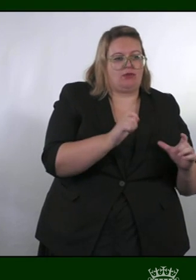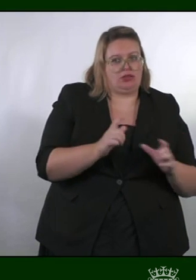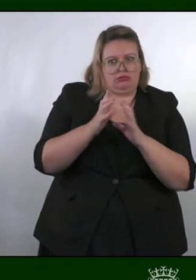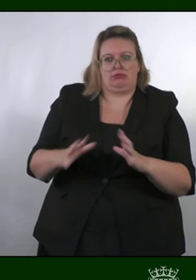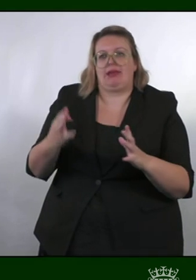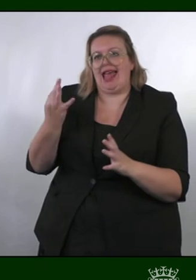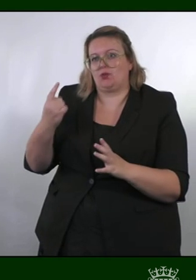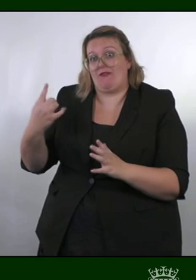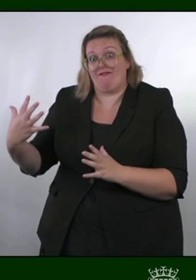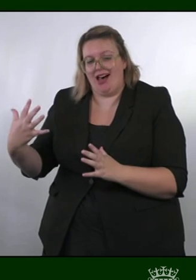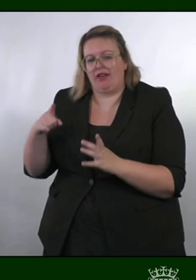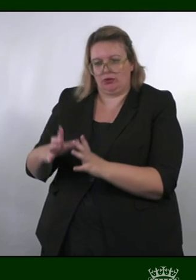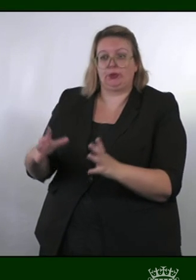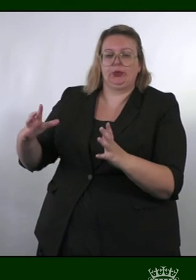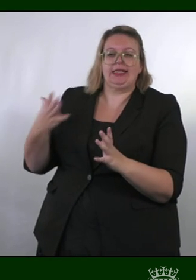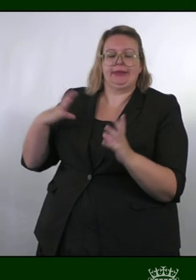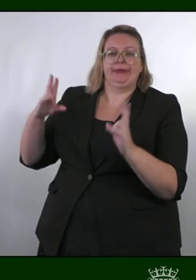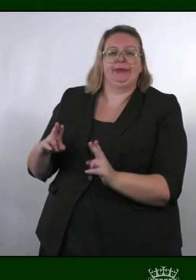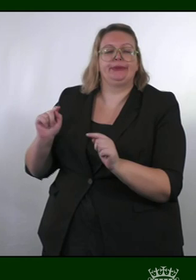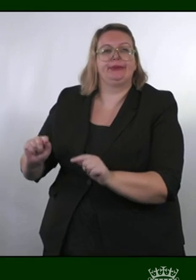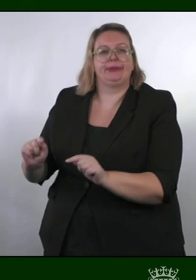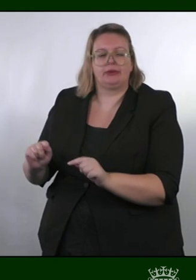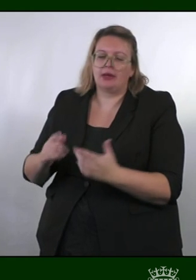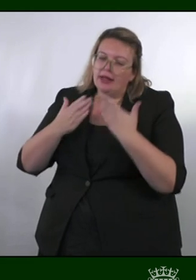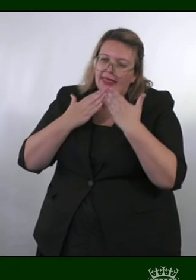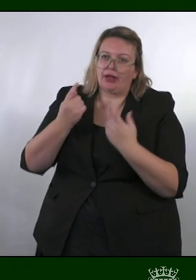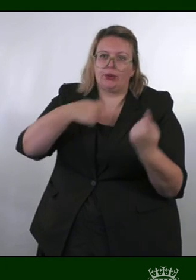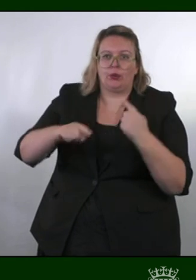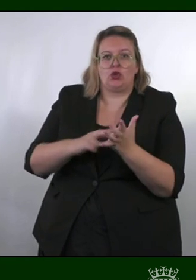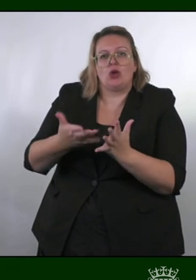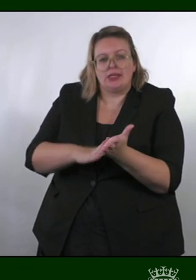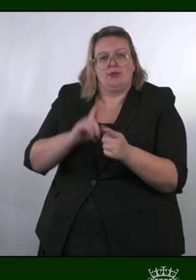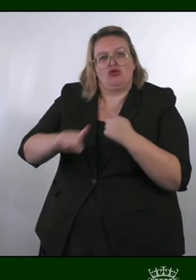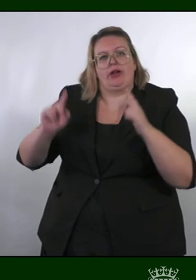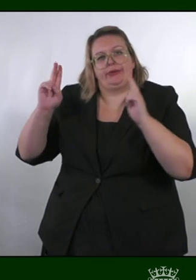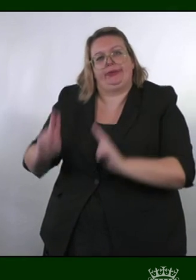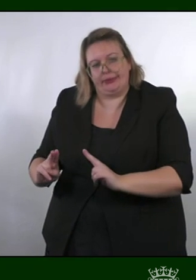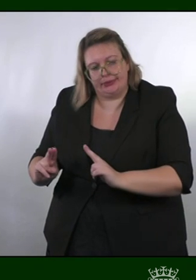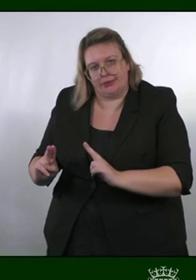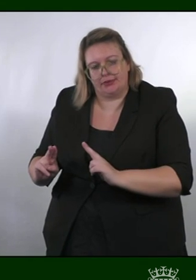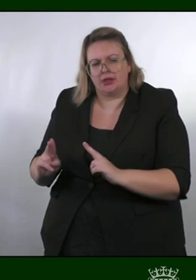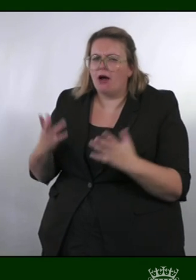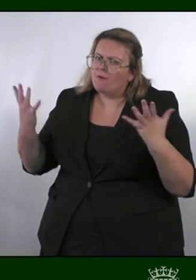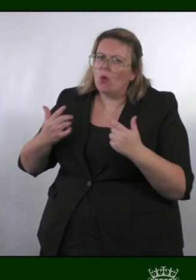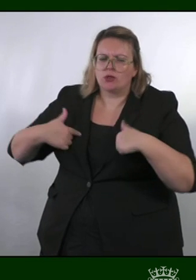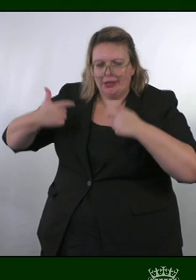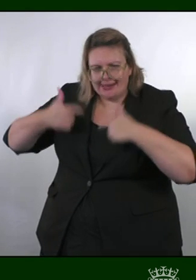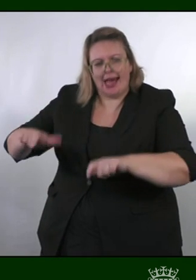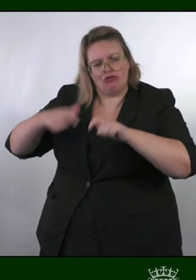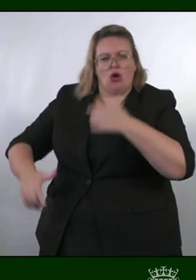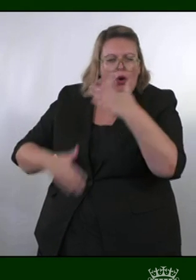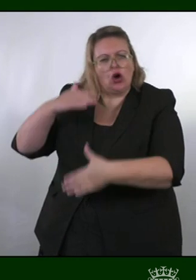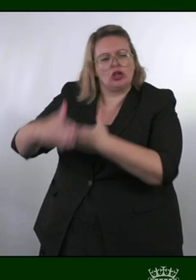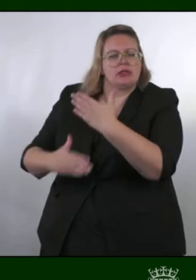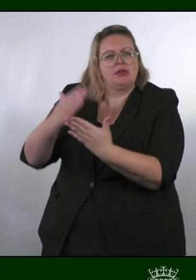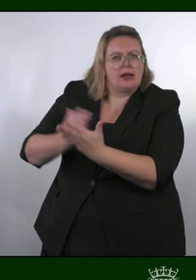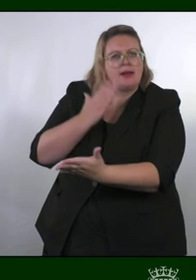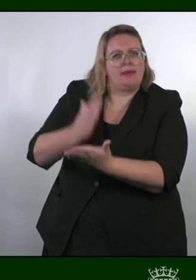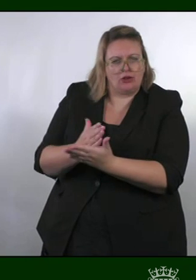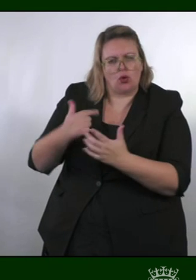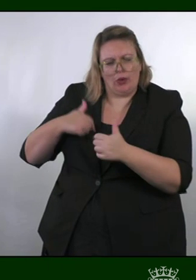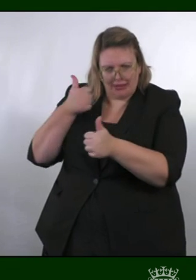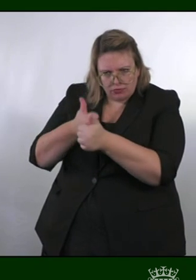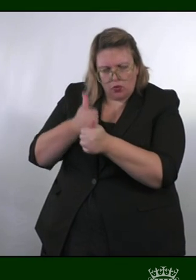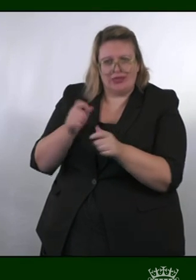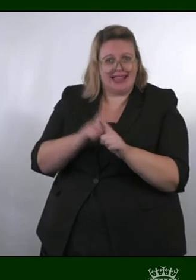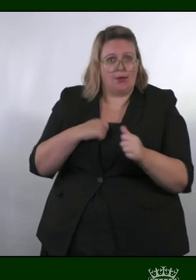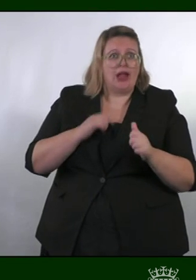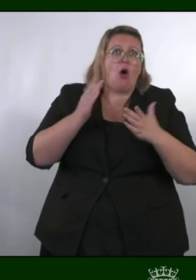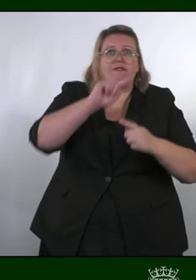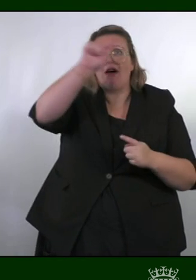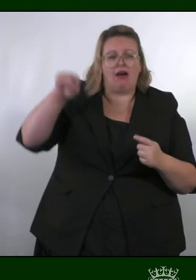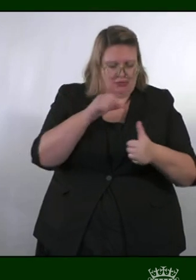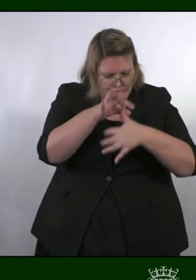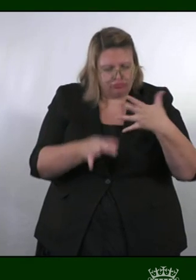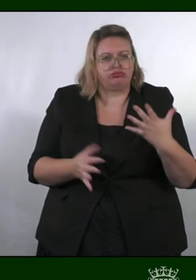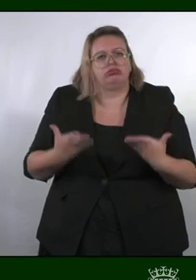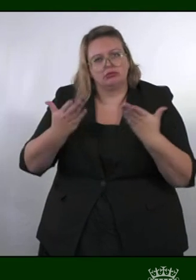Average daily hospital admissions in the UK have doubled in the past 14 days, and yesterday we recorded the highest number of daily deaths, 241, since early June.